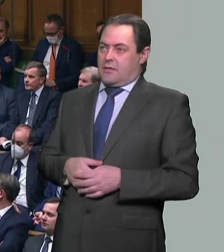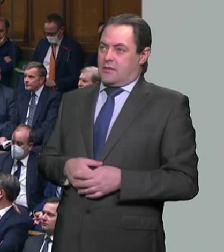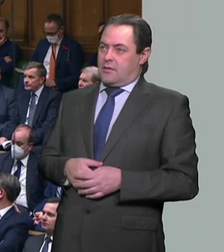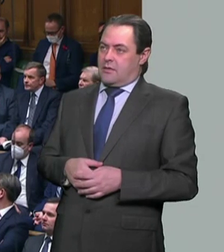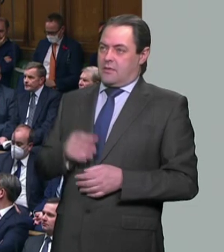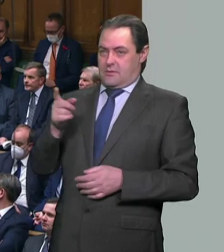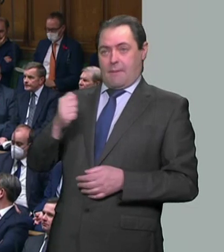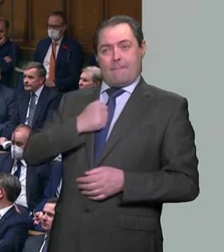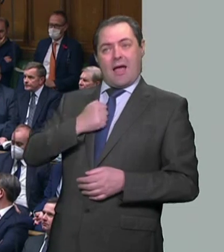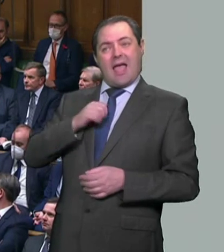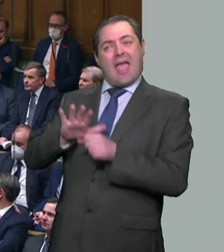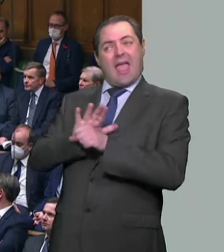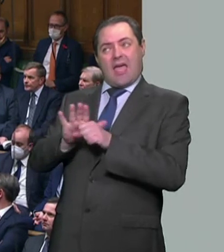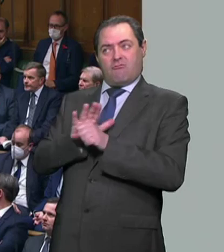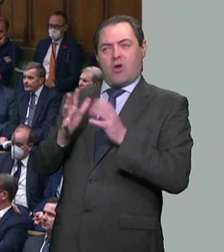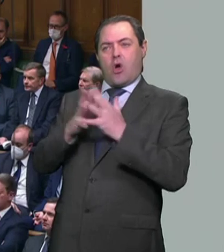In my constituency, our town centre in Worksop